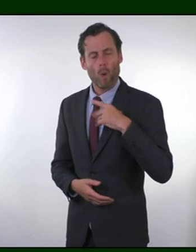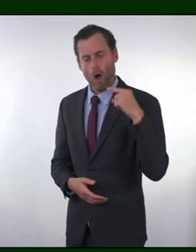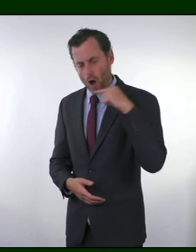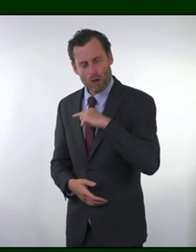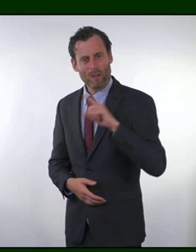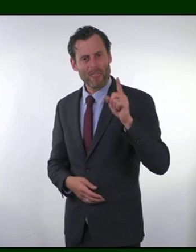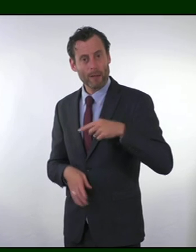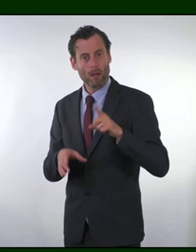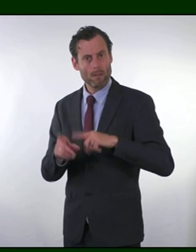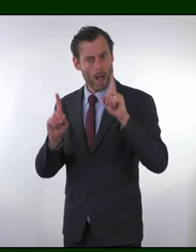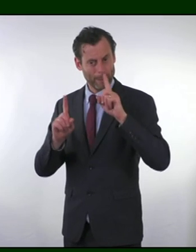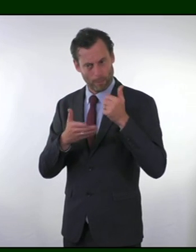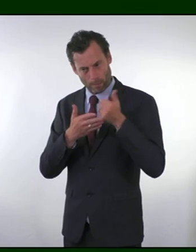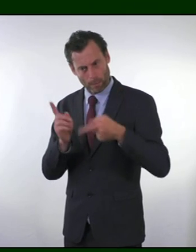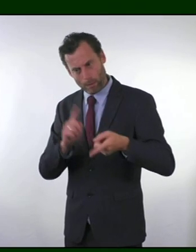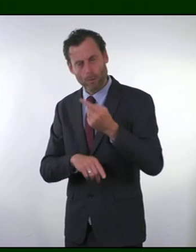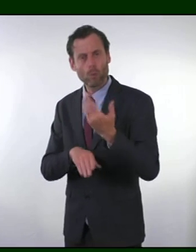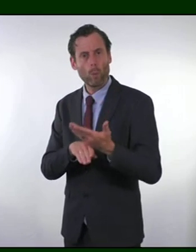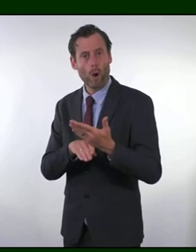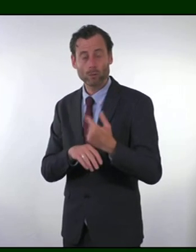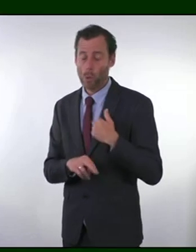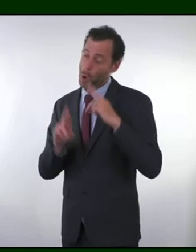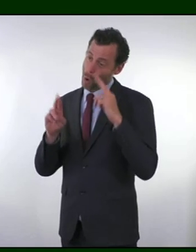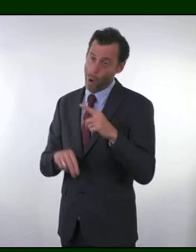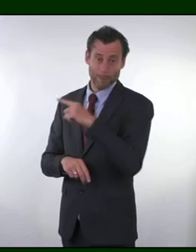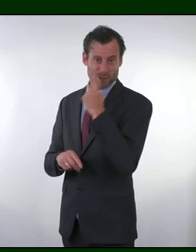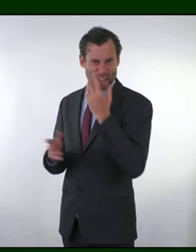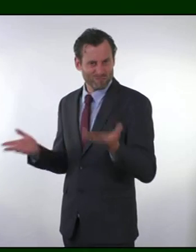I hope that she and her constituency can be a champion for it.